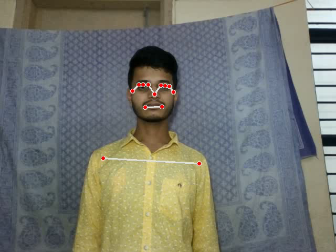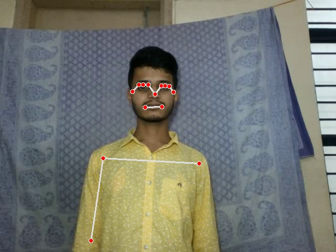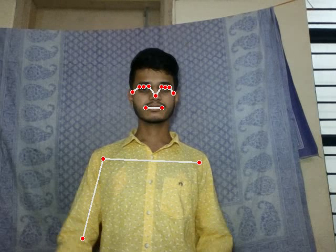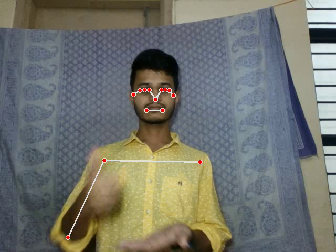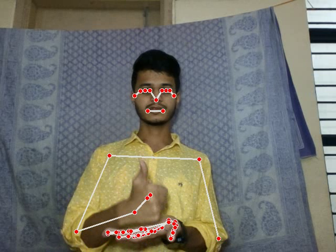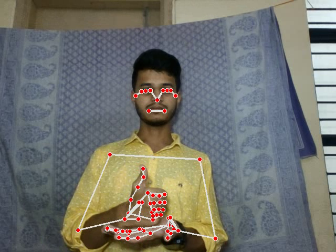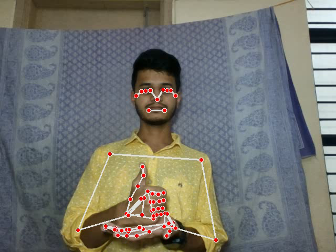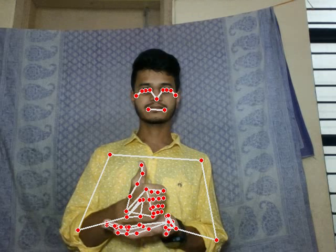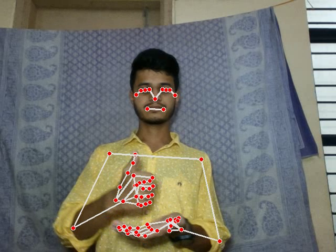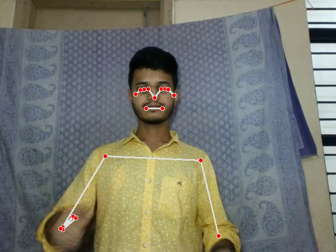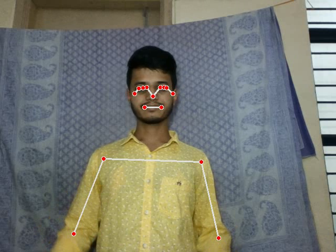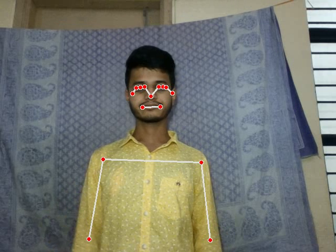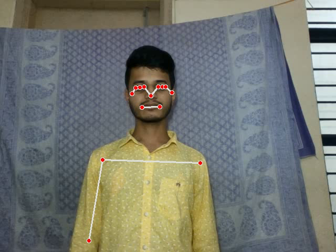help